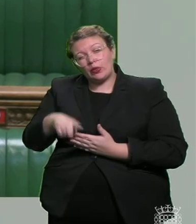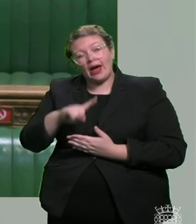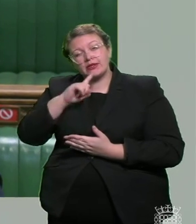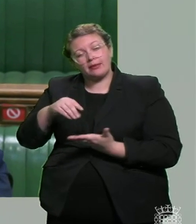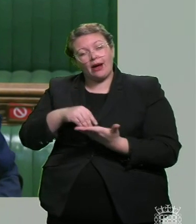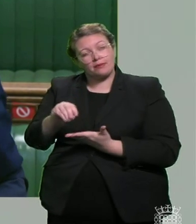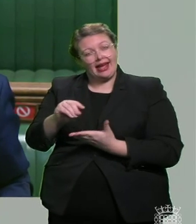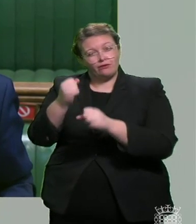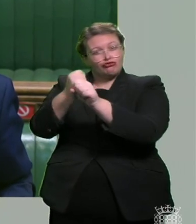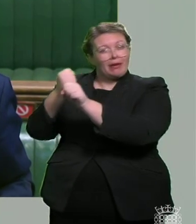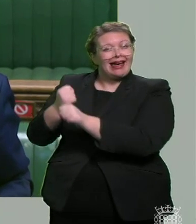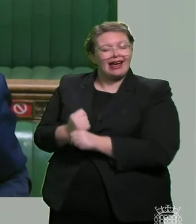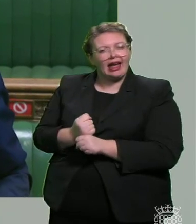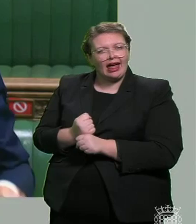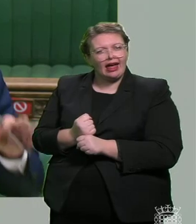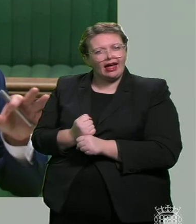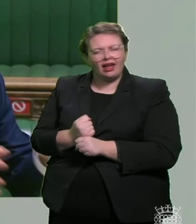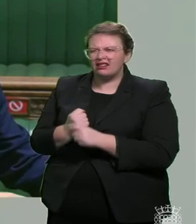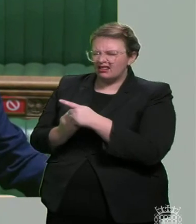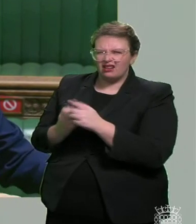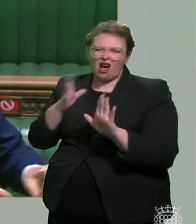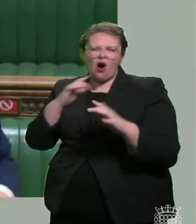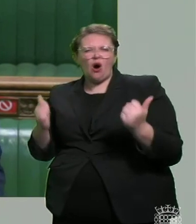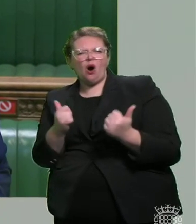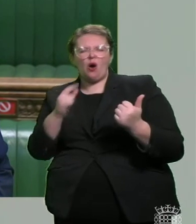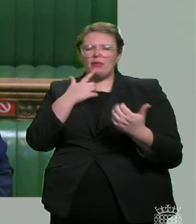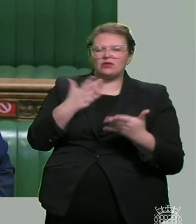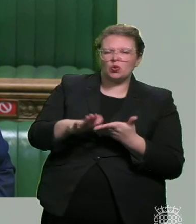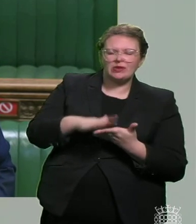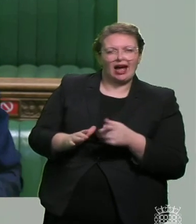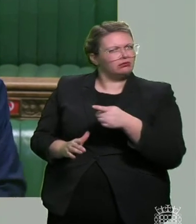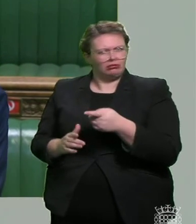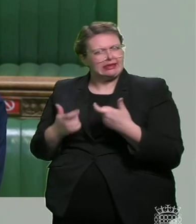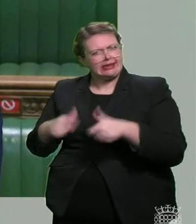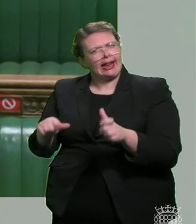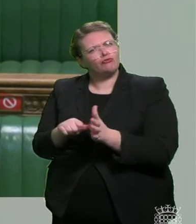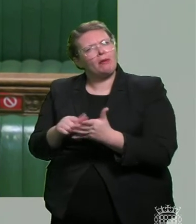He does not want future promises, Prime Minister. He does not want to hear that it has all been sorted when he knows that it has not.